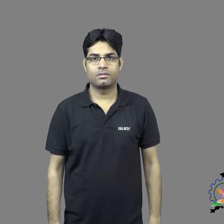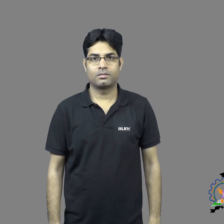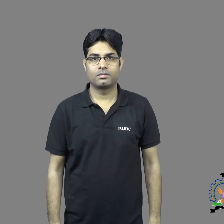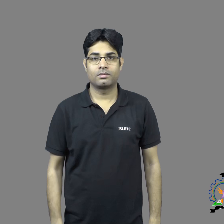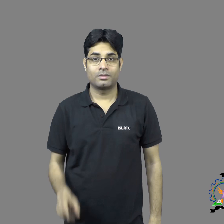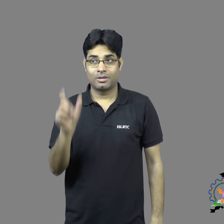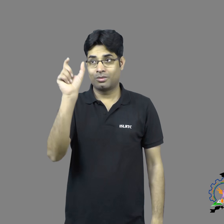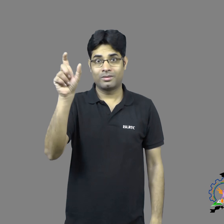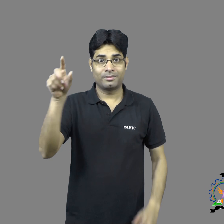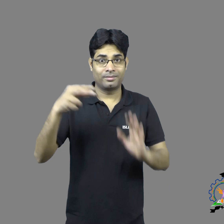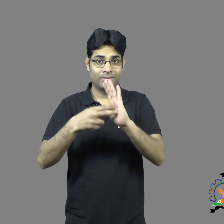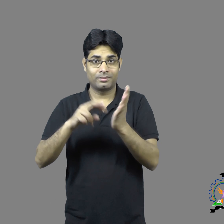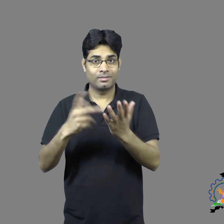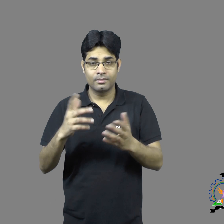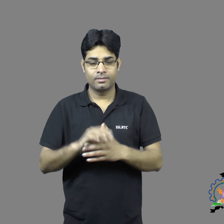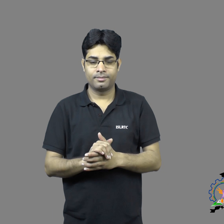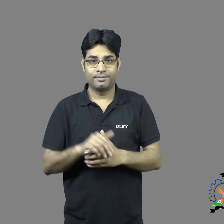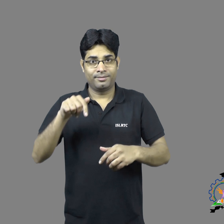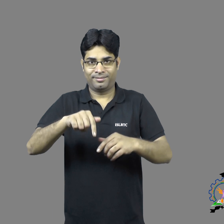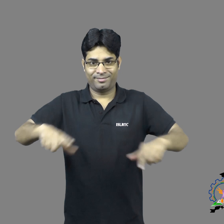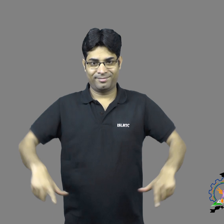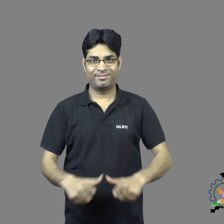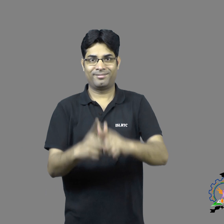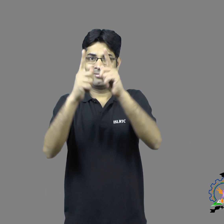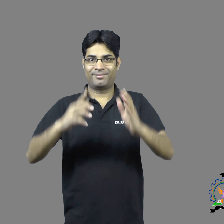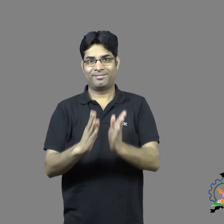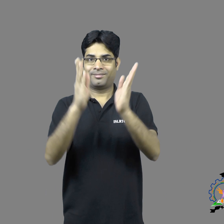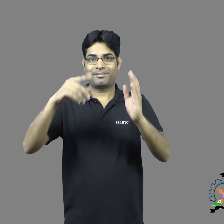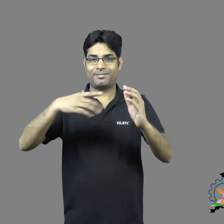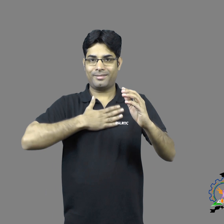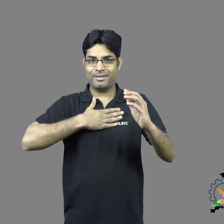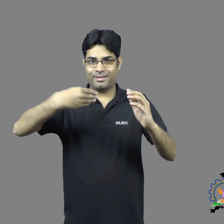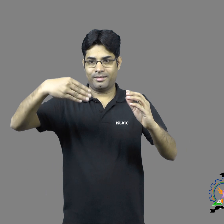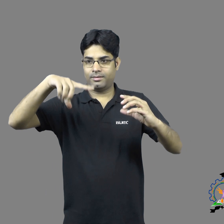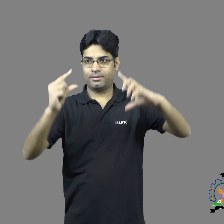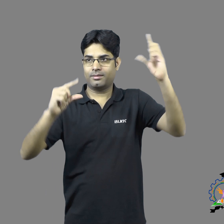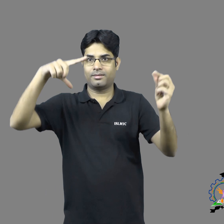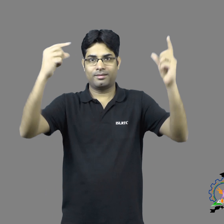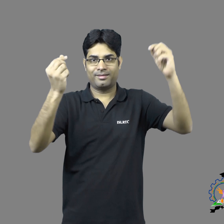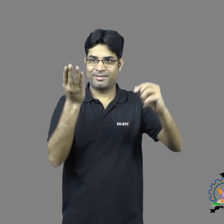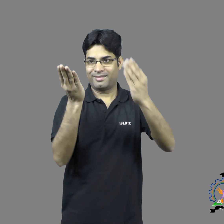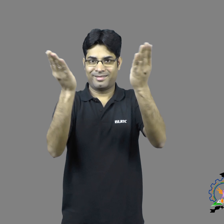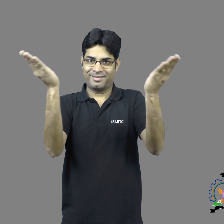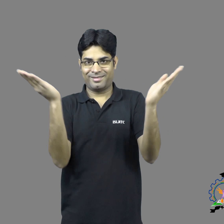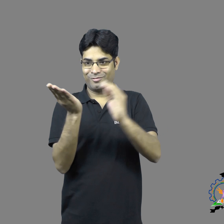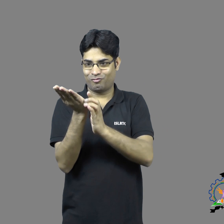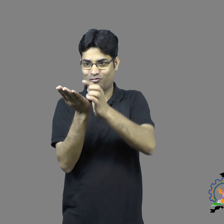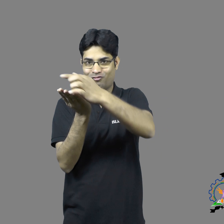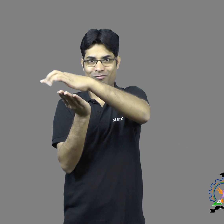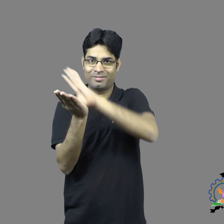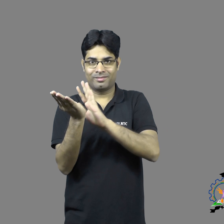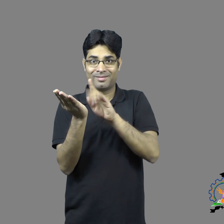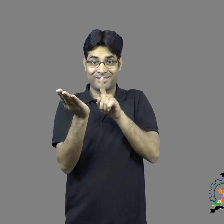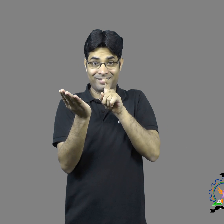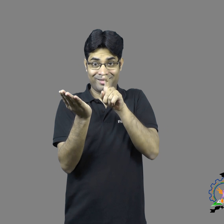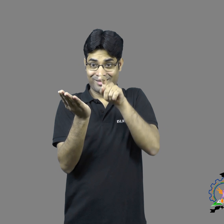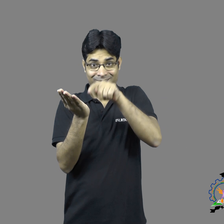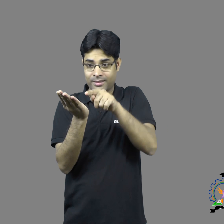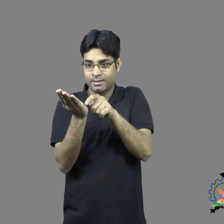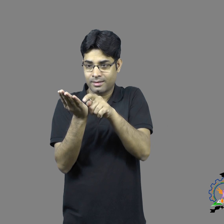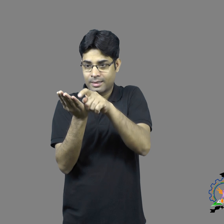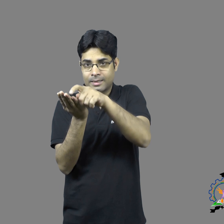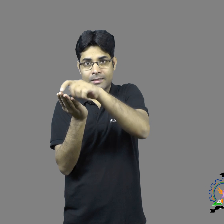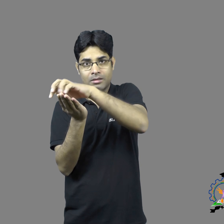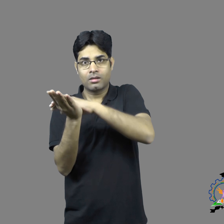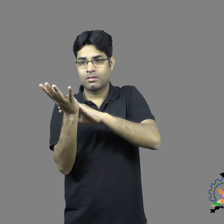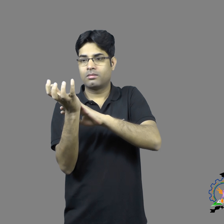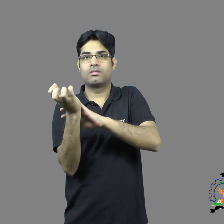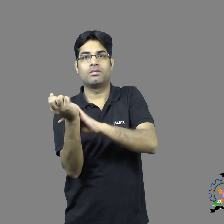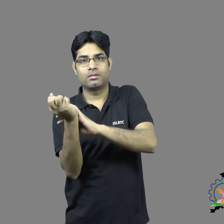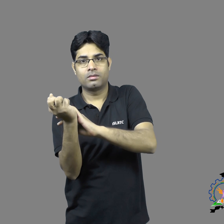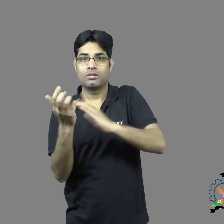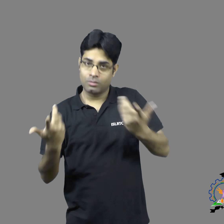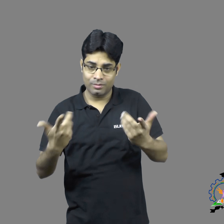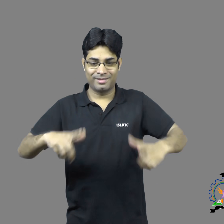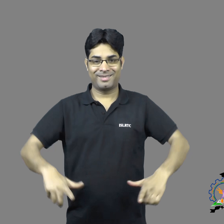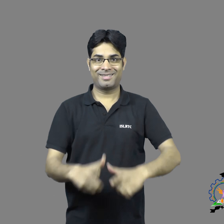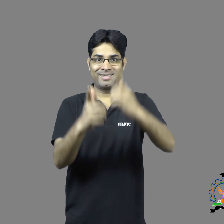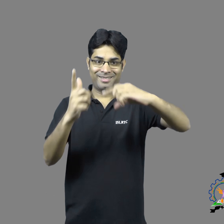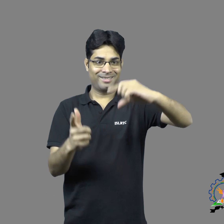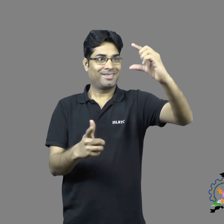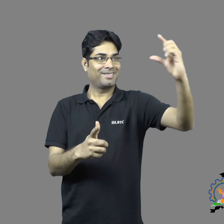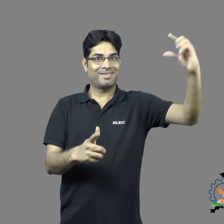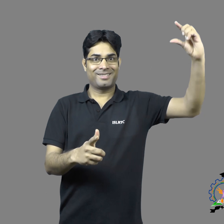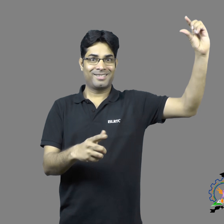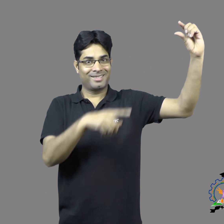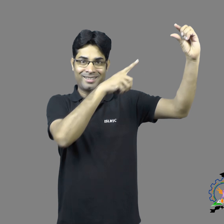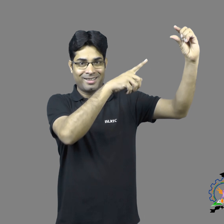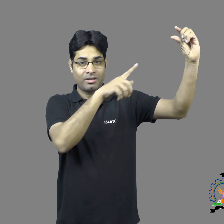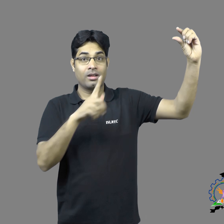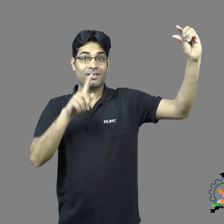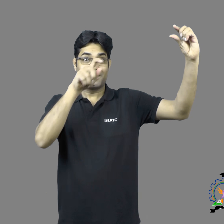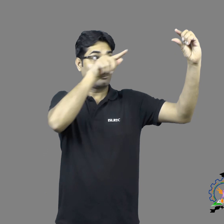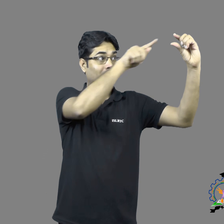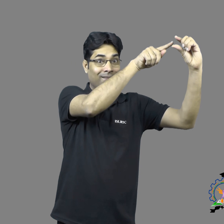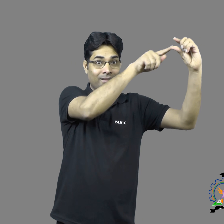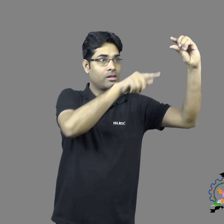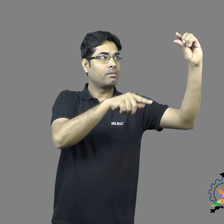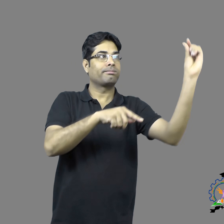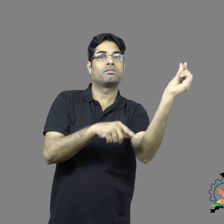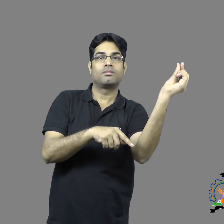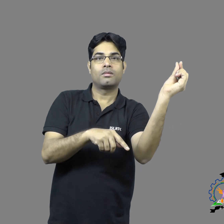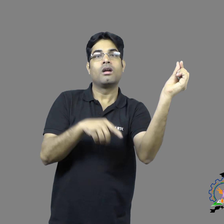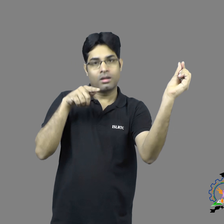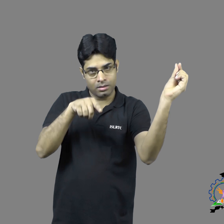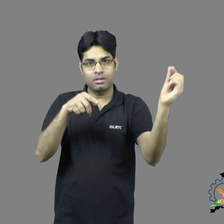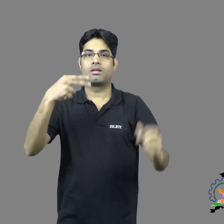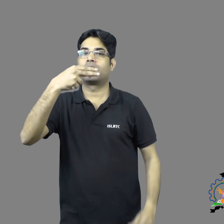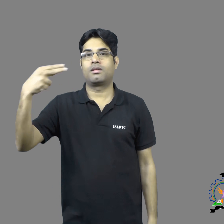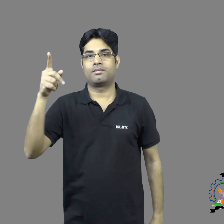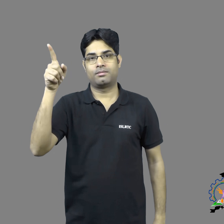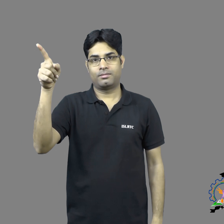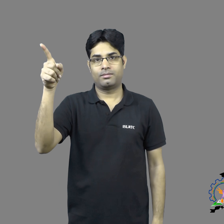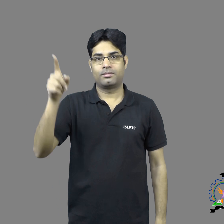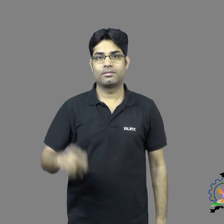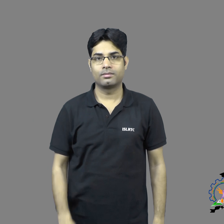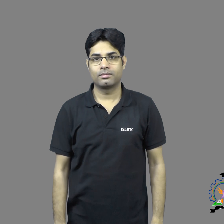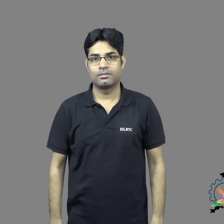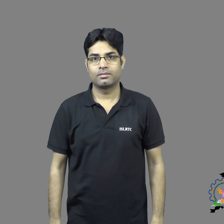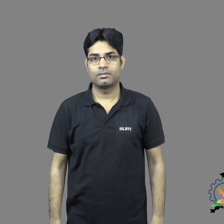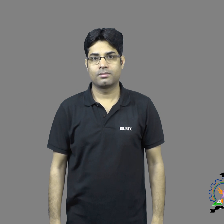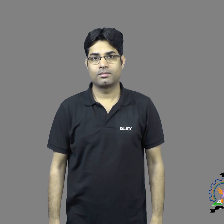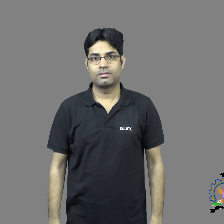Anguina Tritici